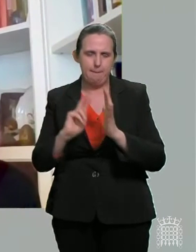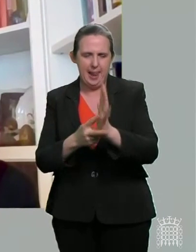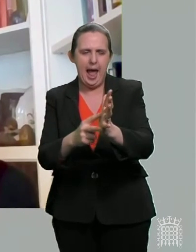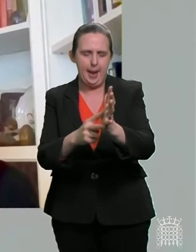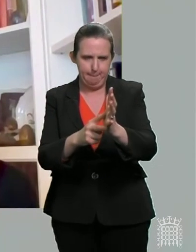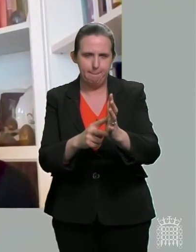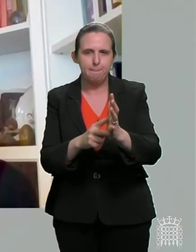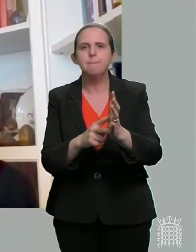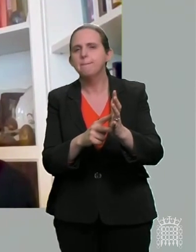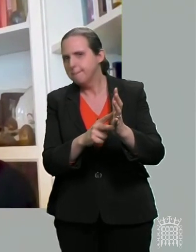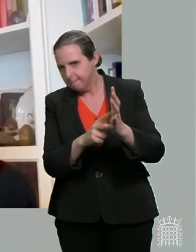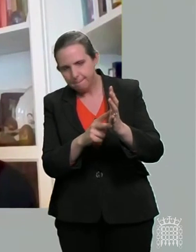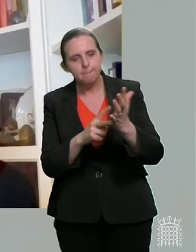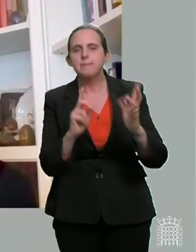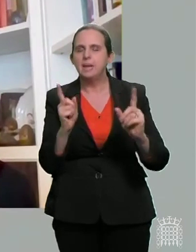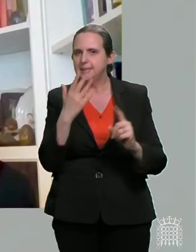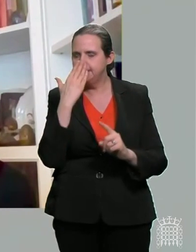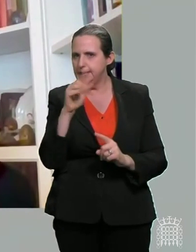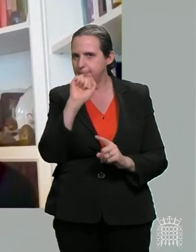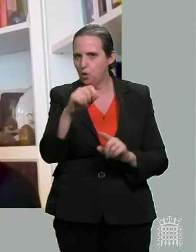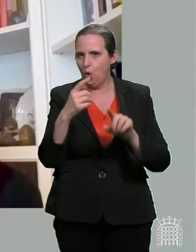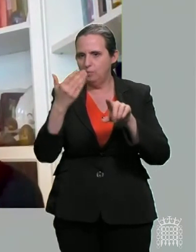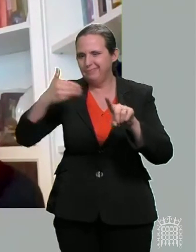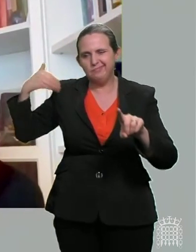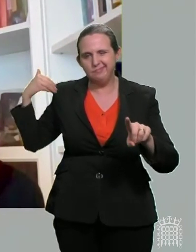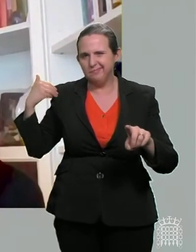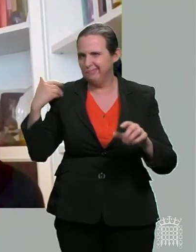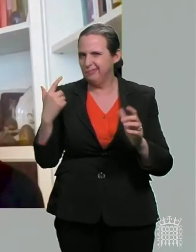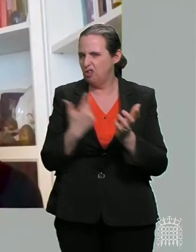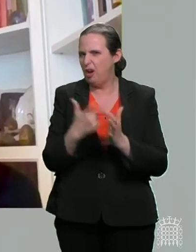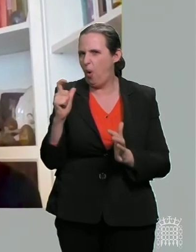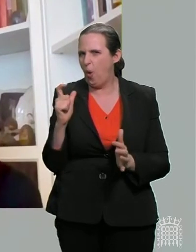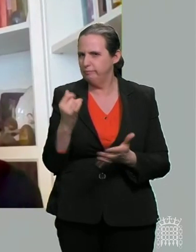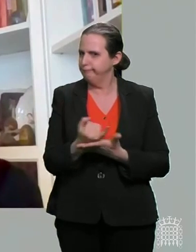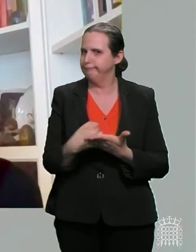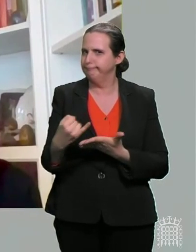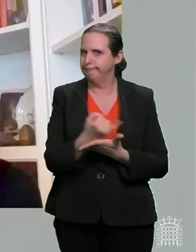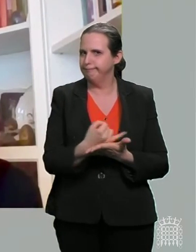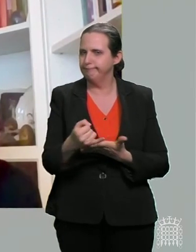The trouble is that the Tories’ track record on this is not good: in fact, it is abysmal.